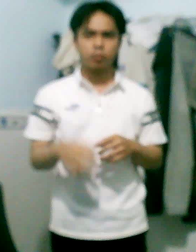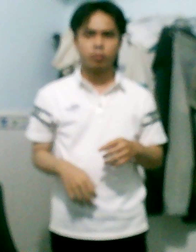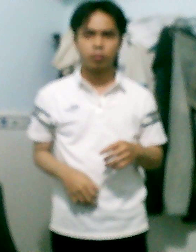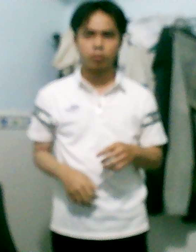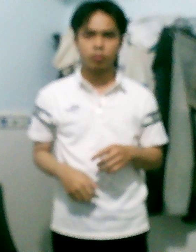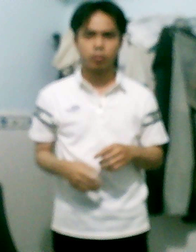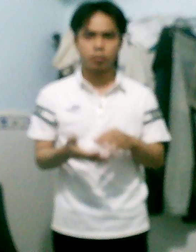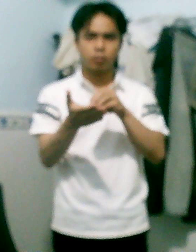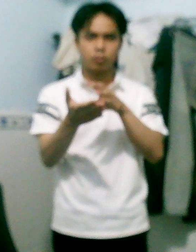tieng viet